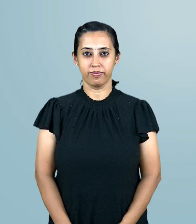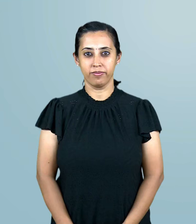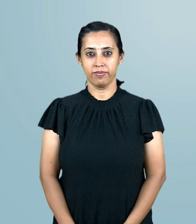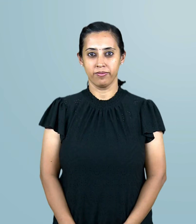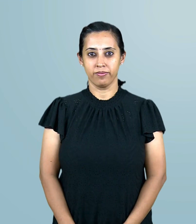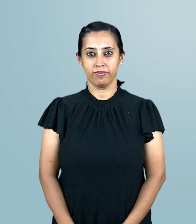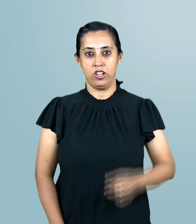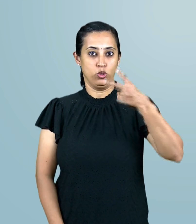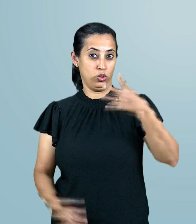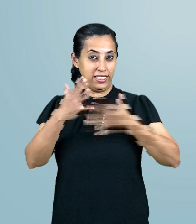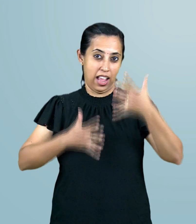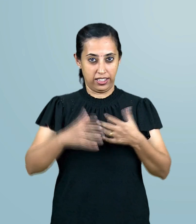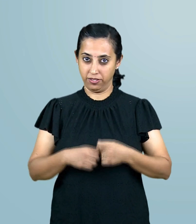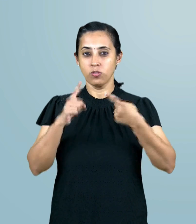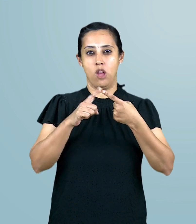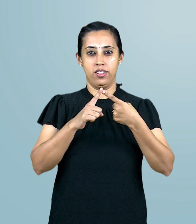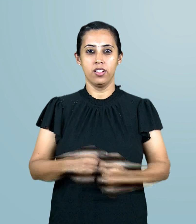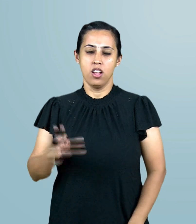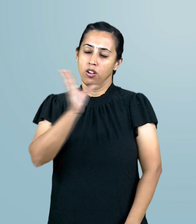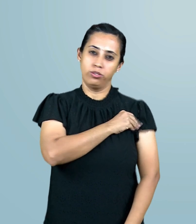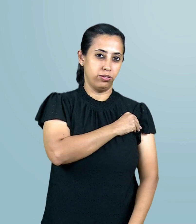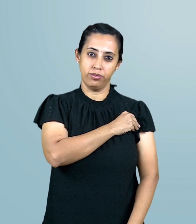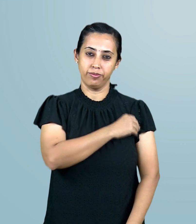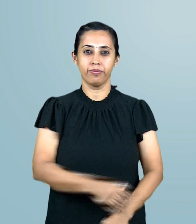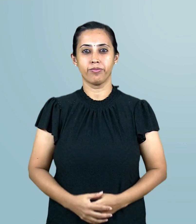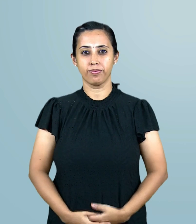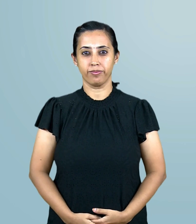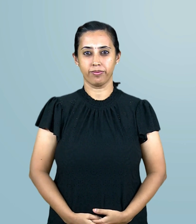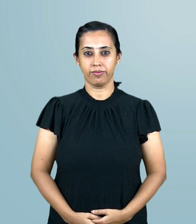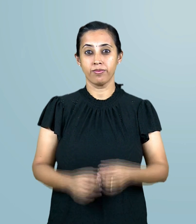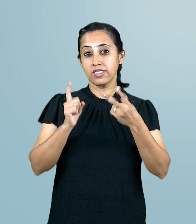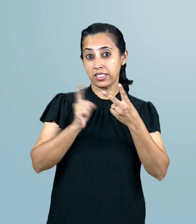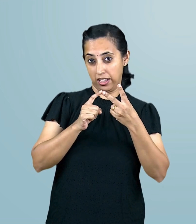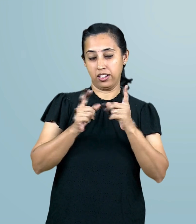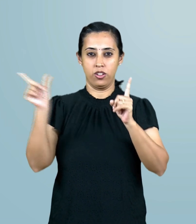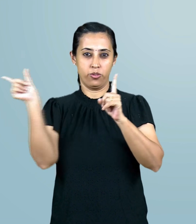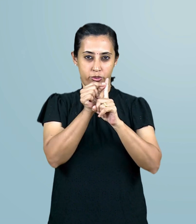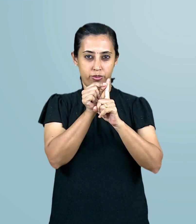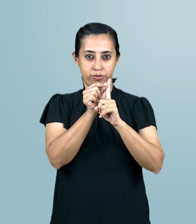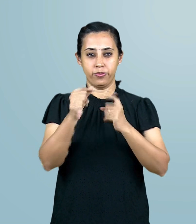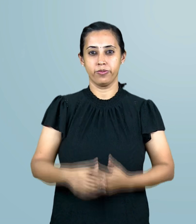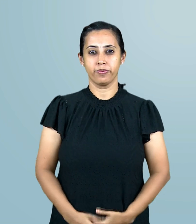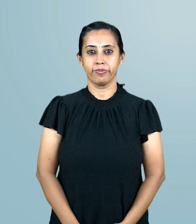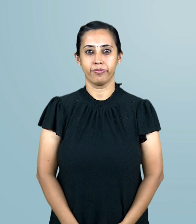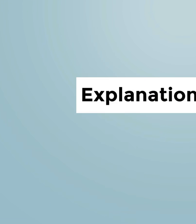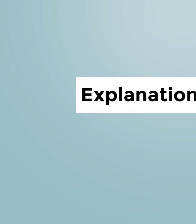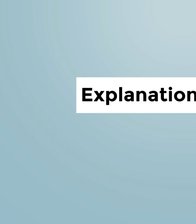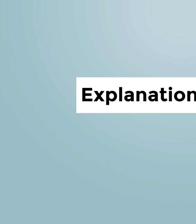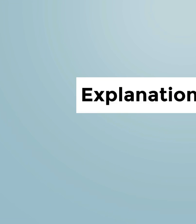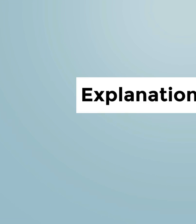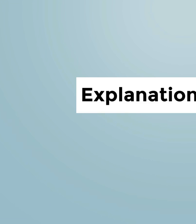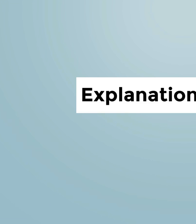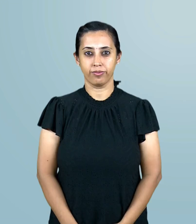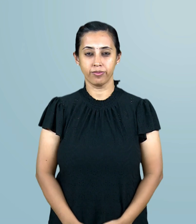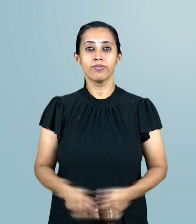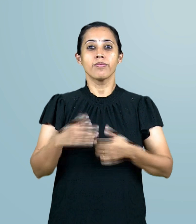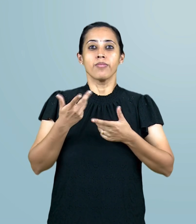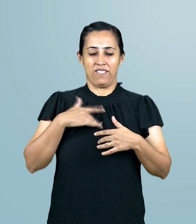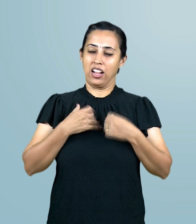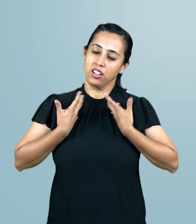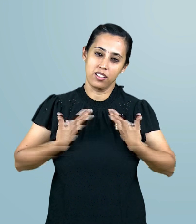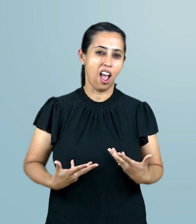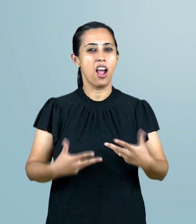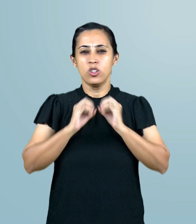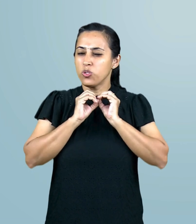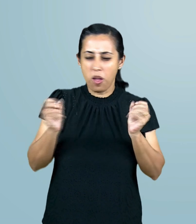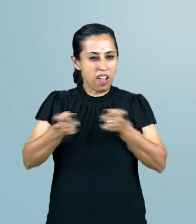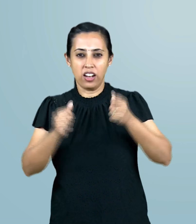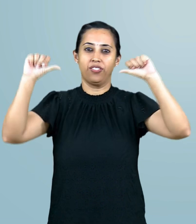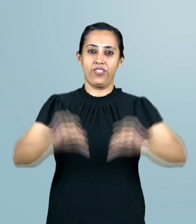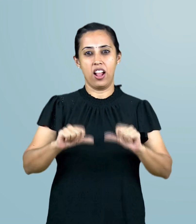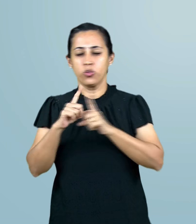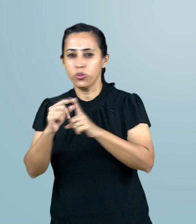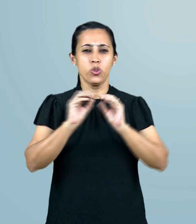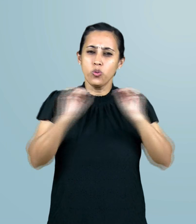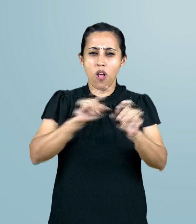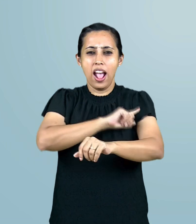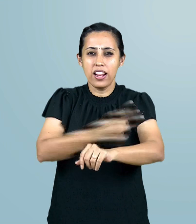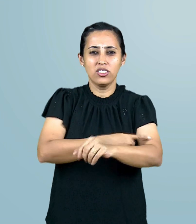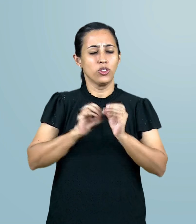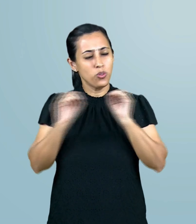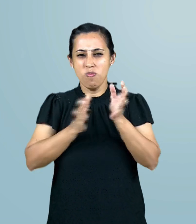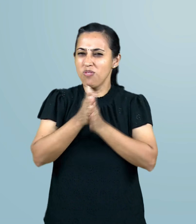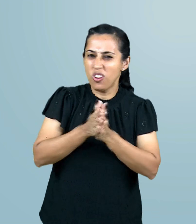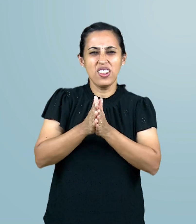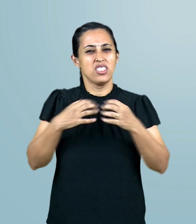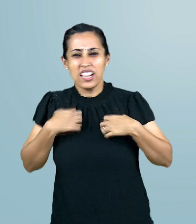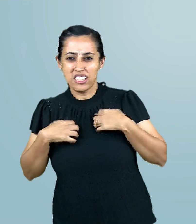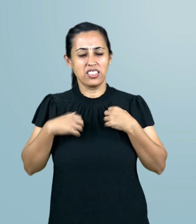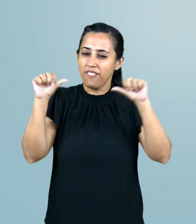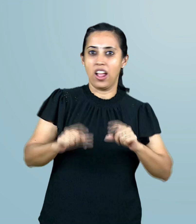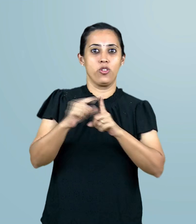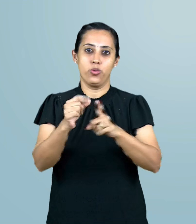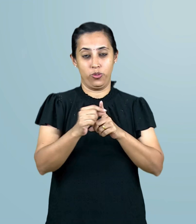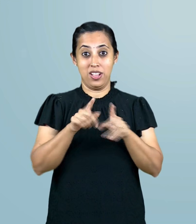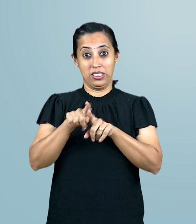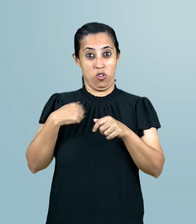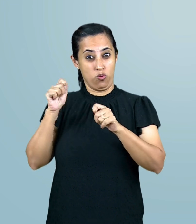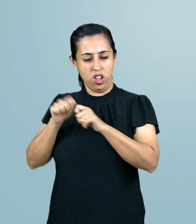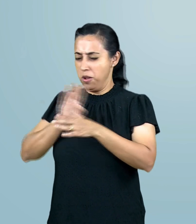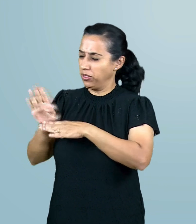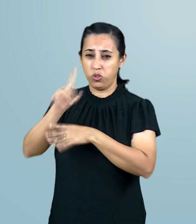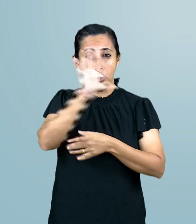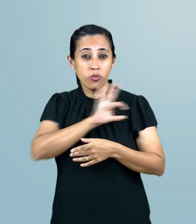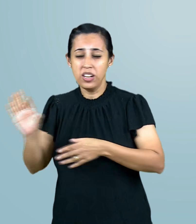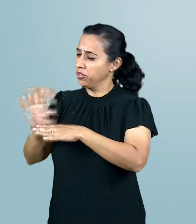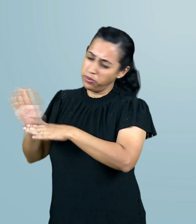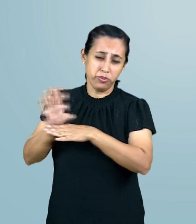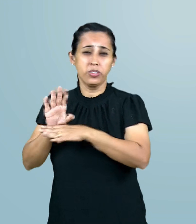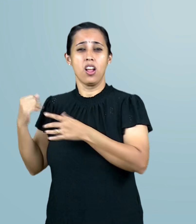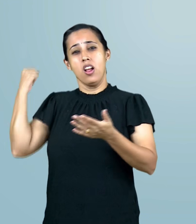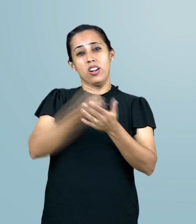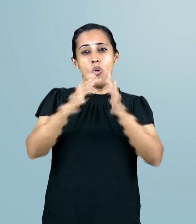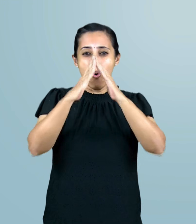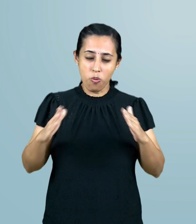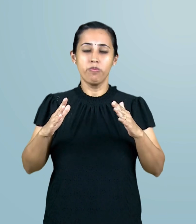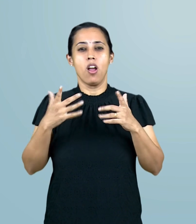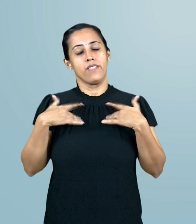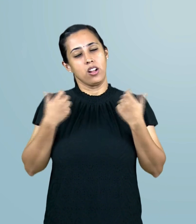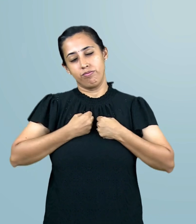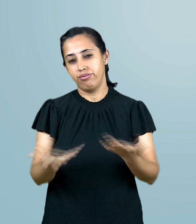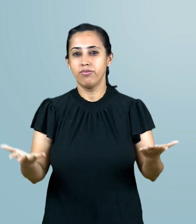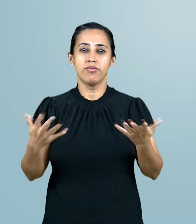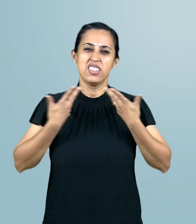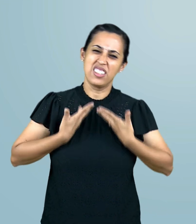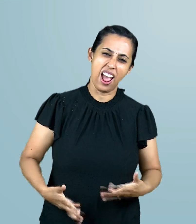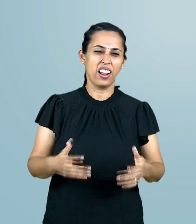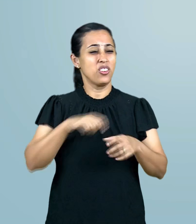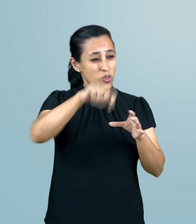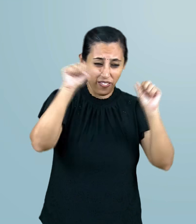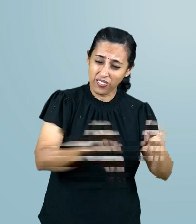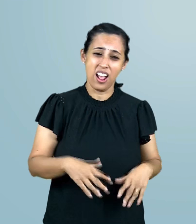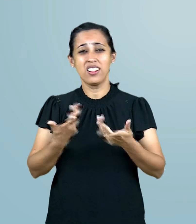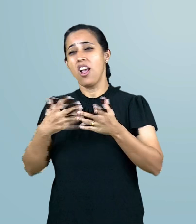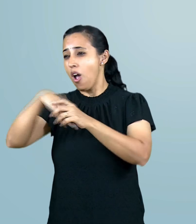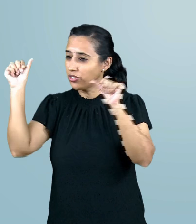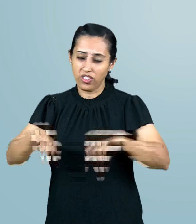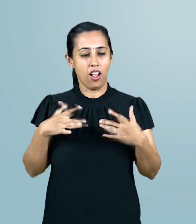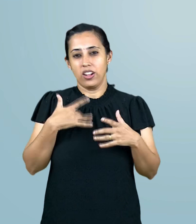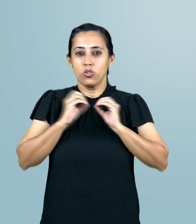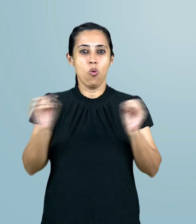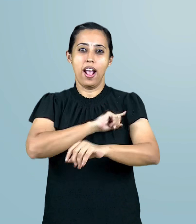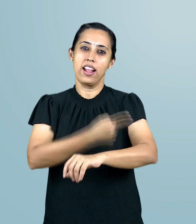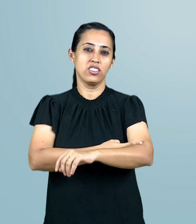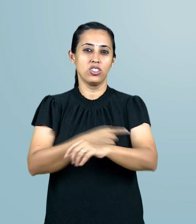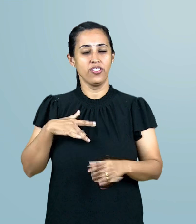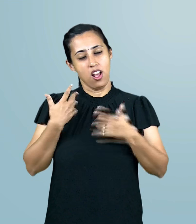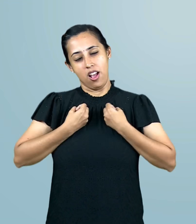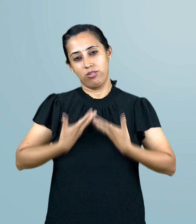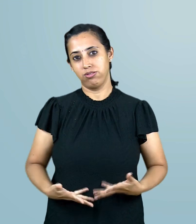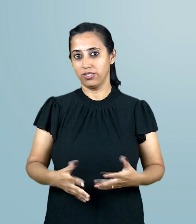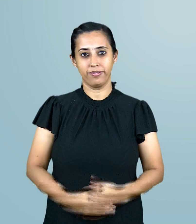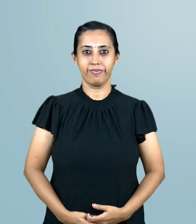Lethargy